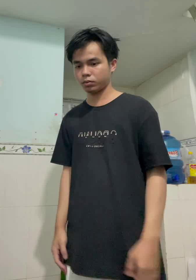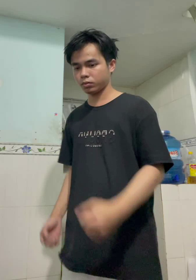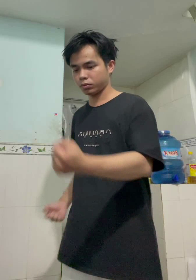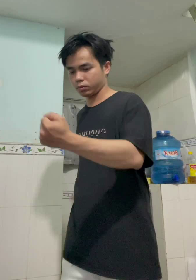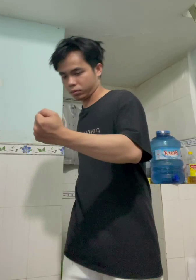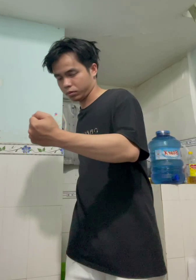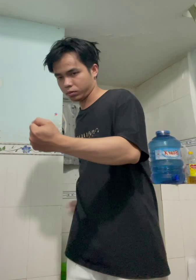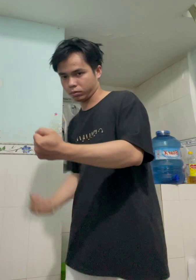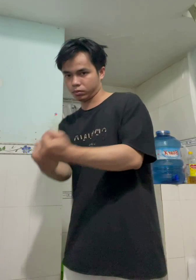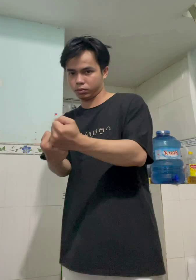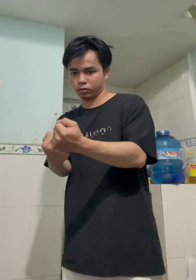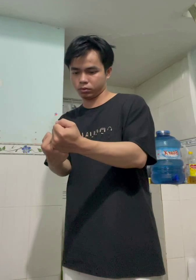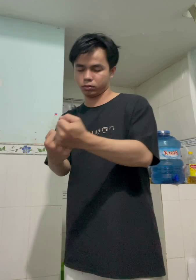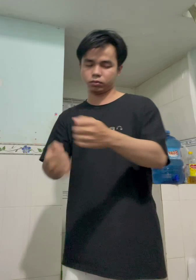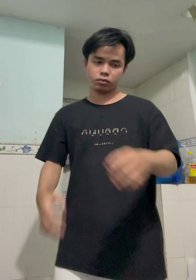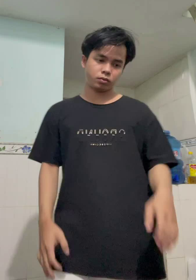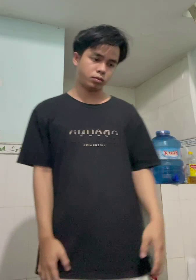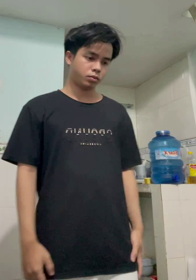ho tro